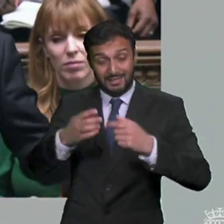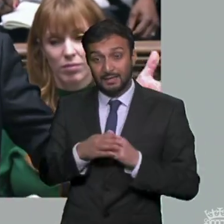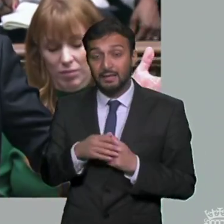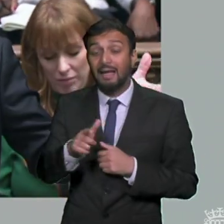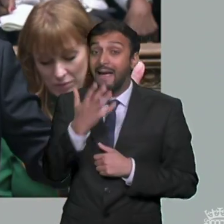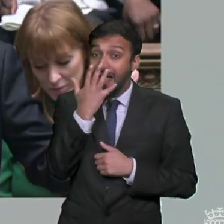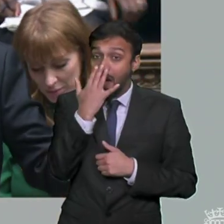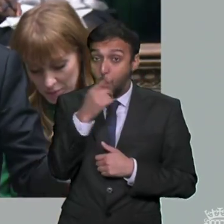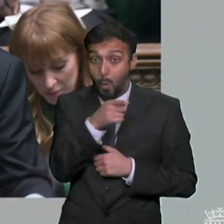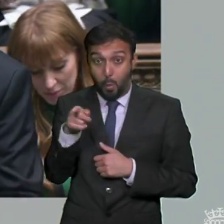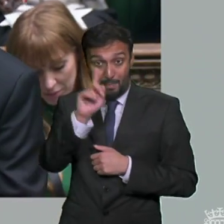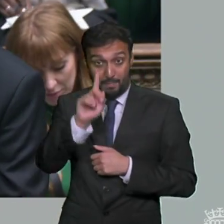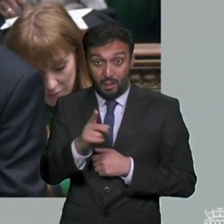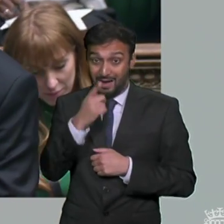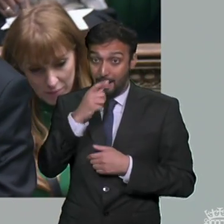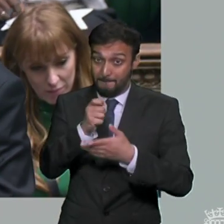At this rate, under this Government, a child